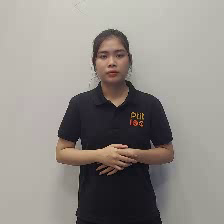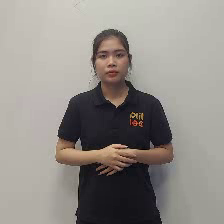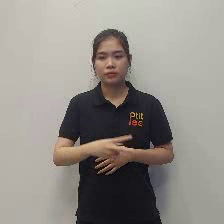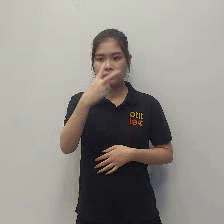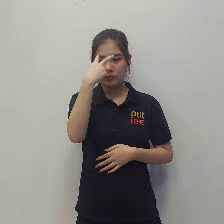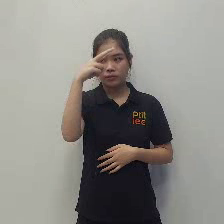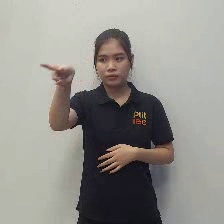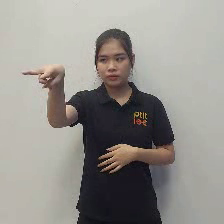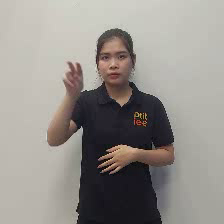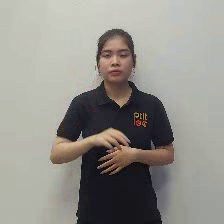Nhìn